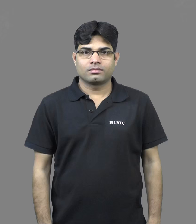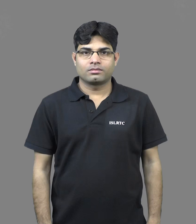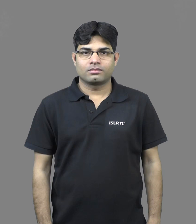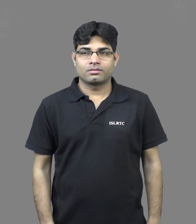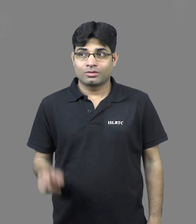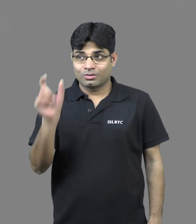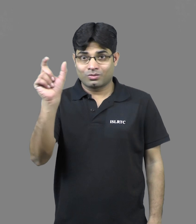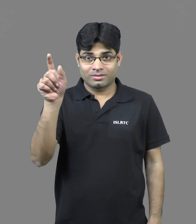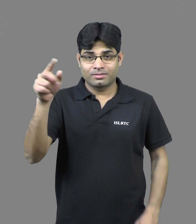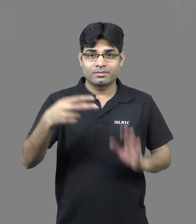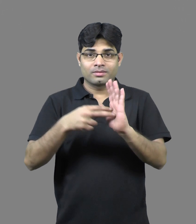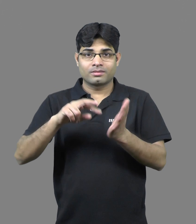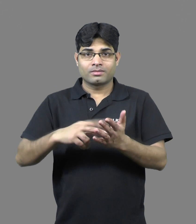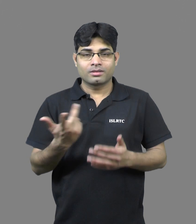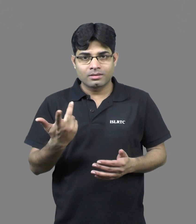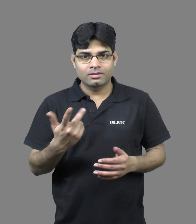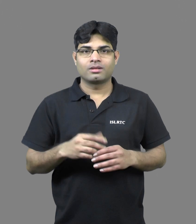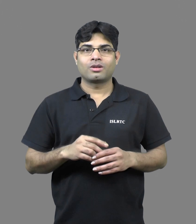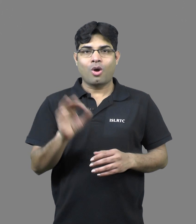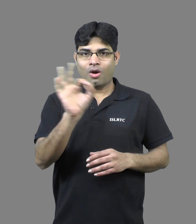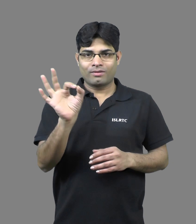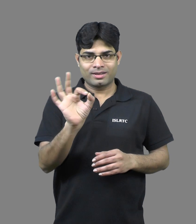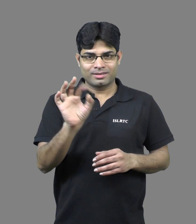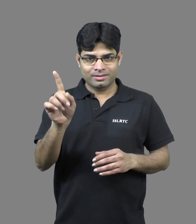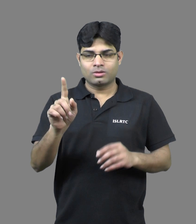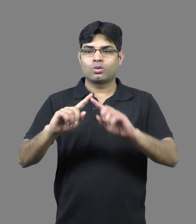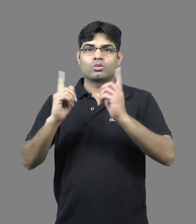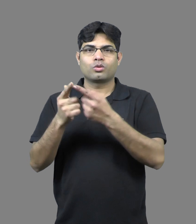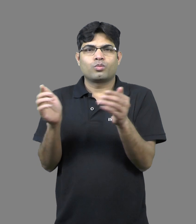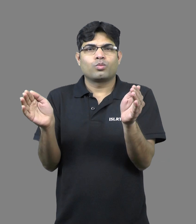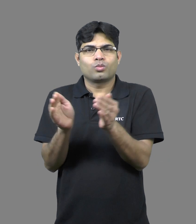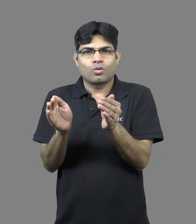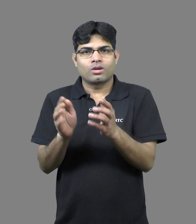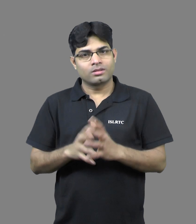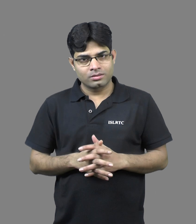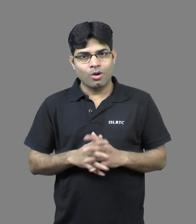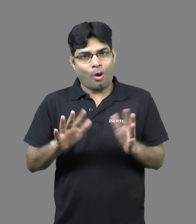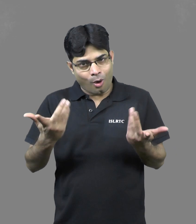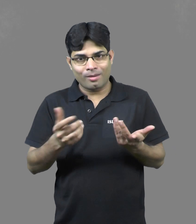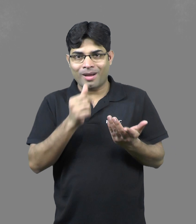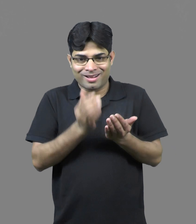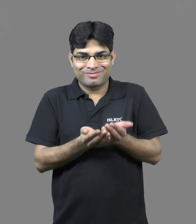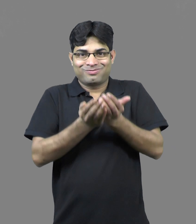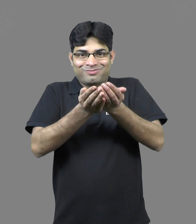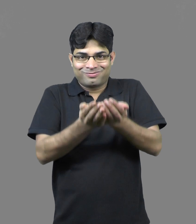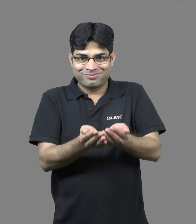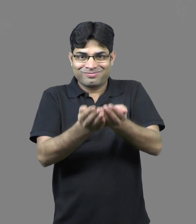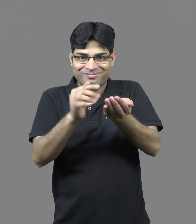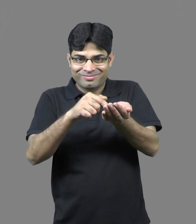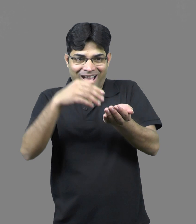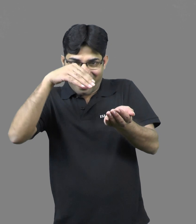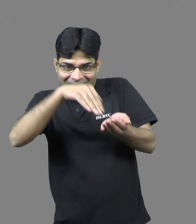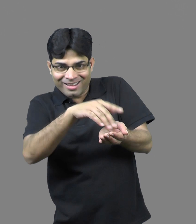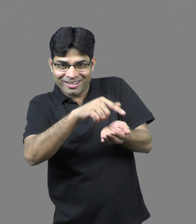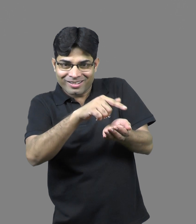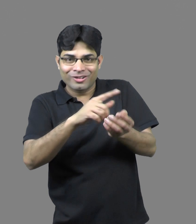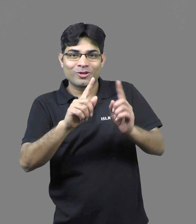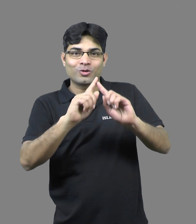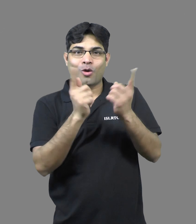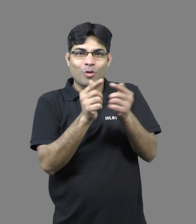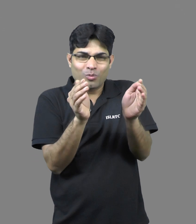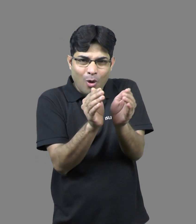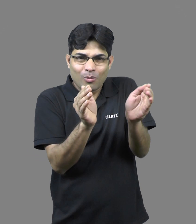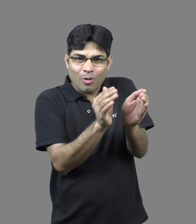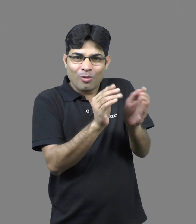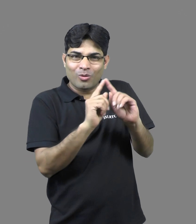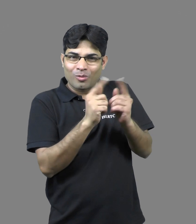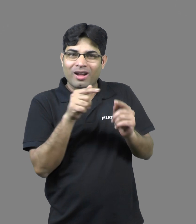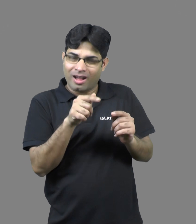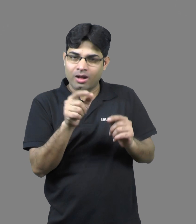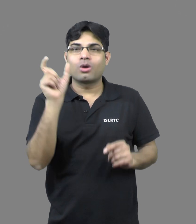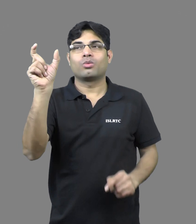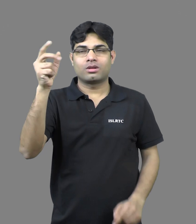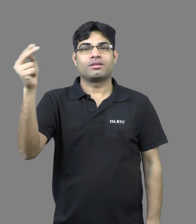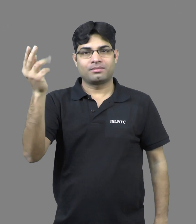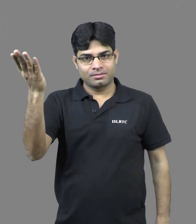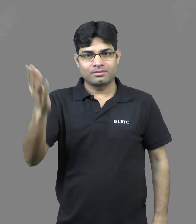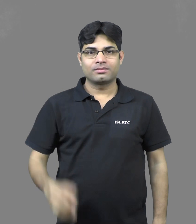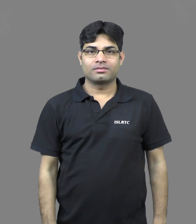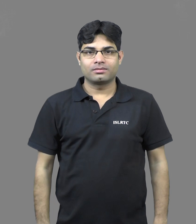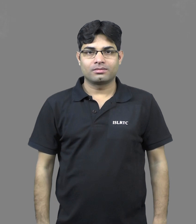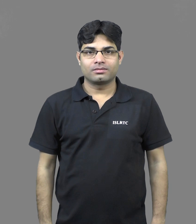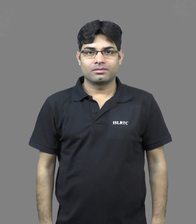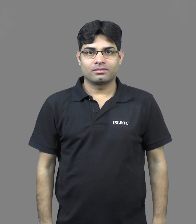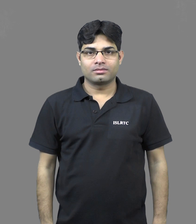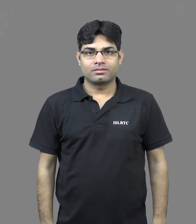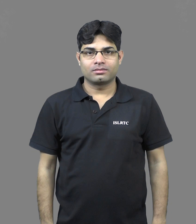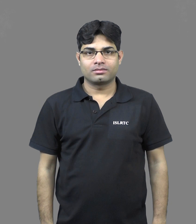Cabin